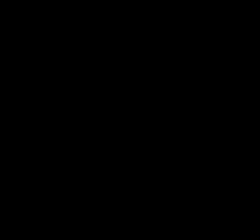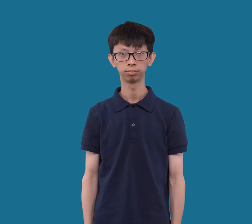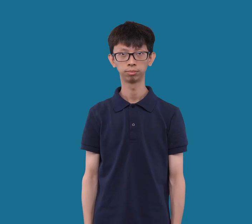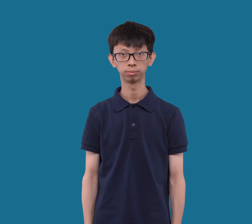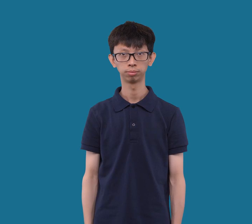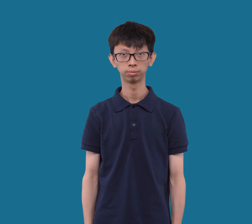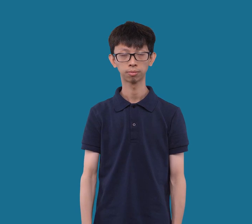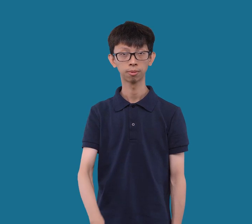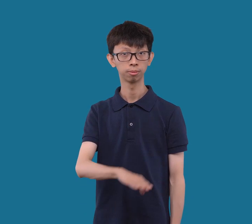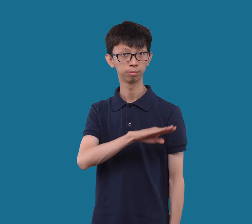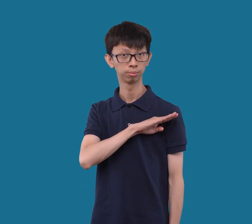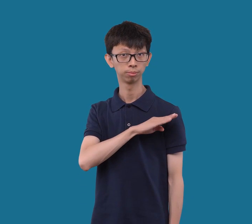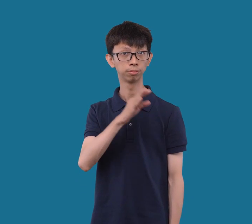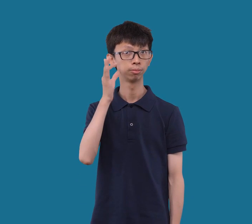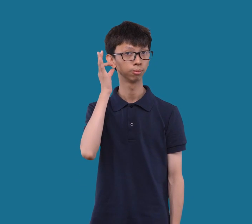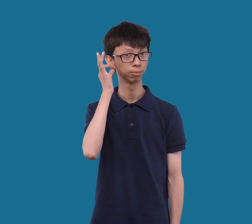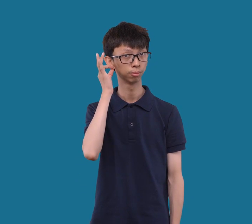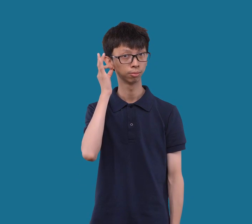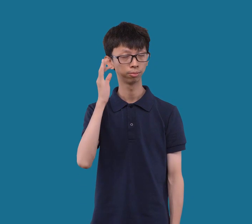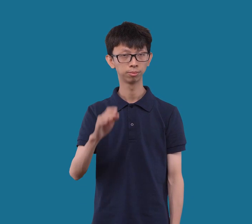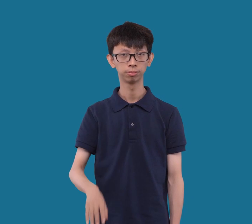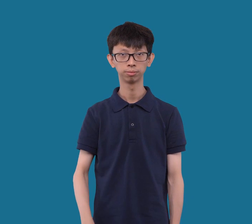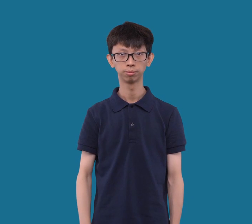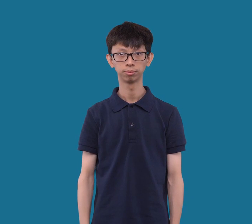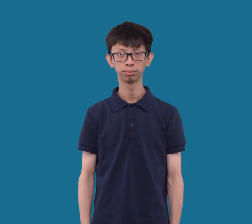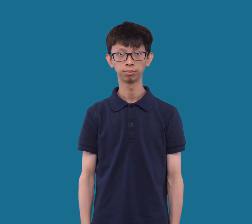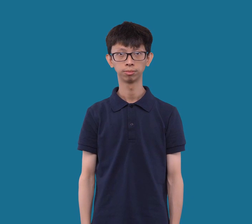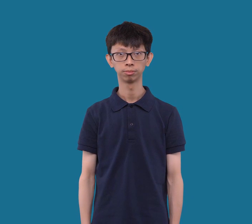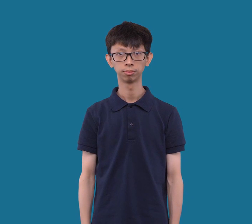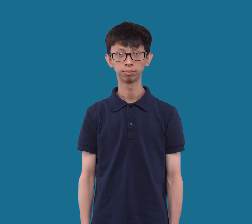em gái